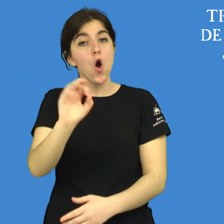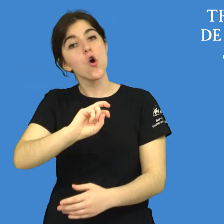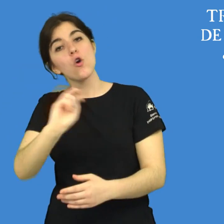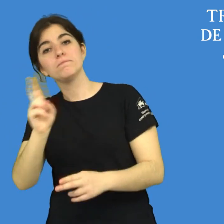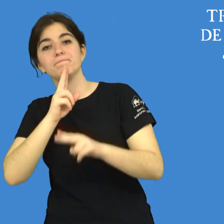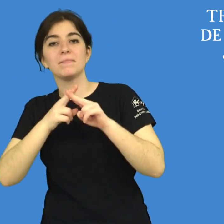otro